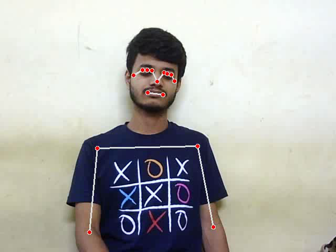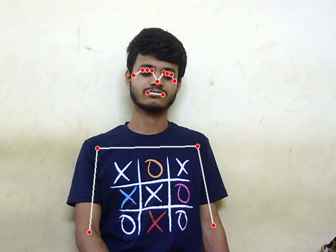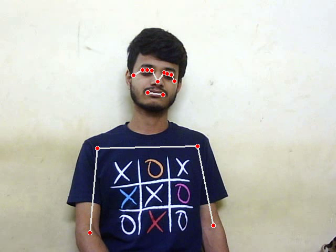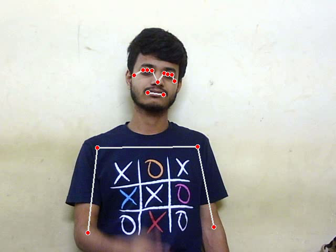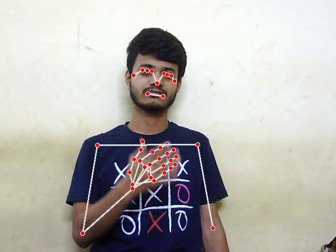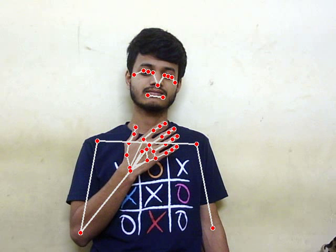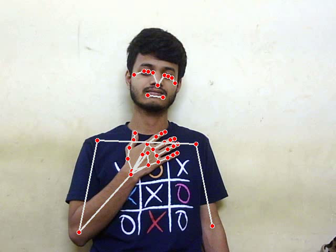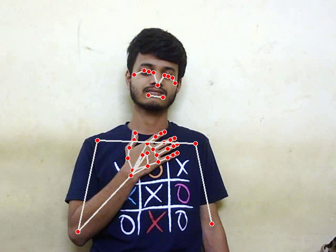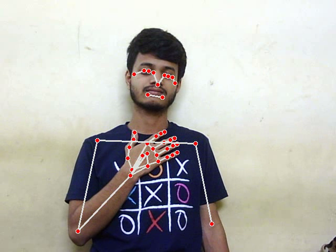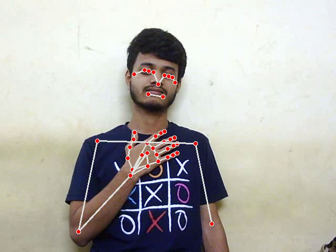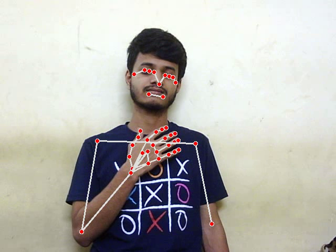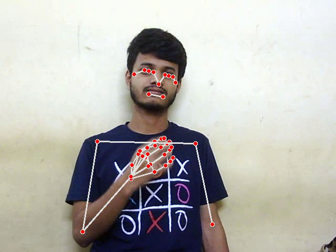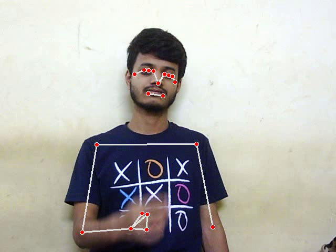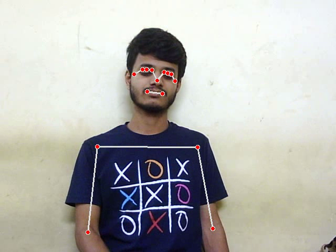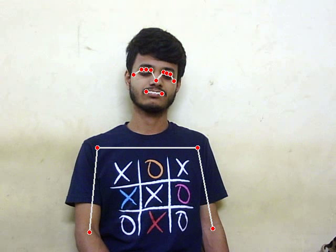my